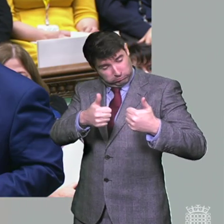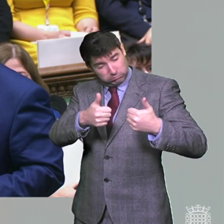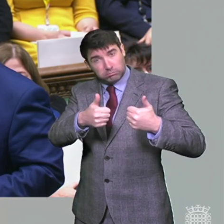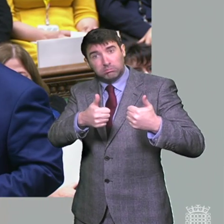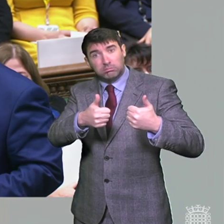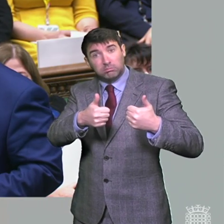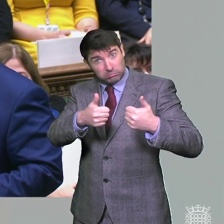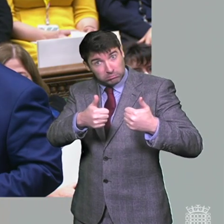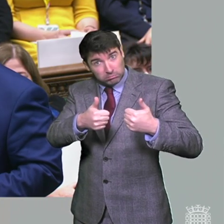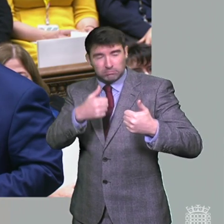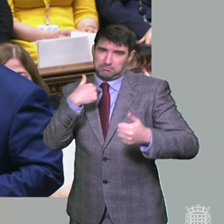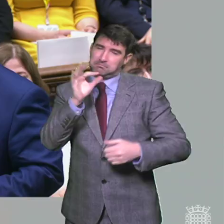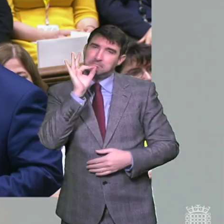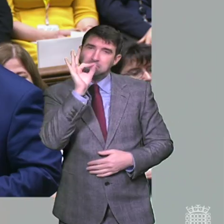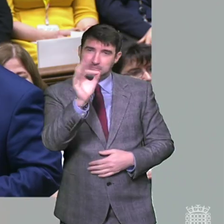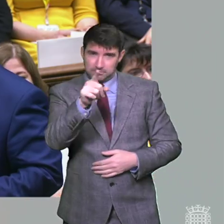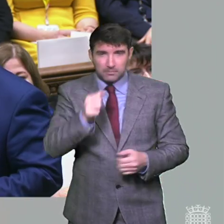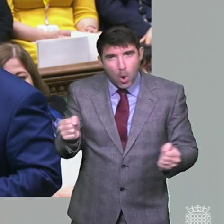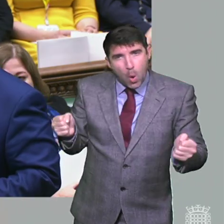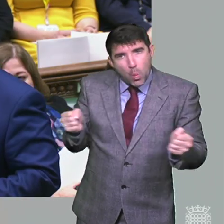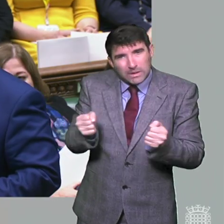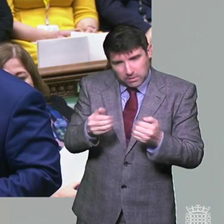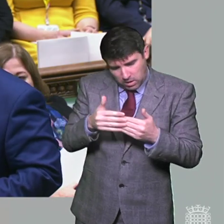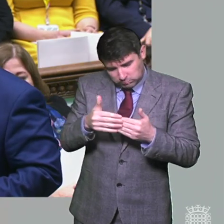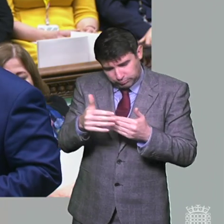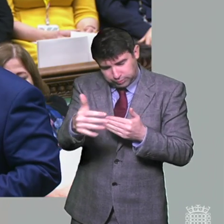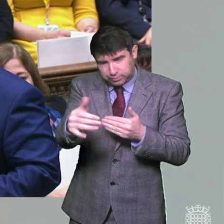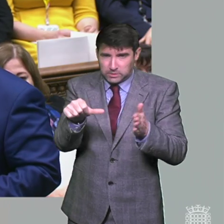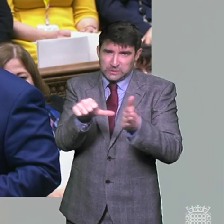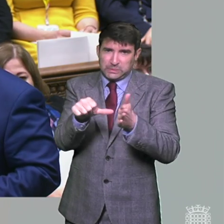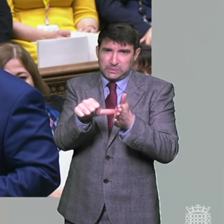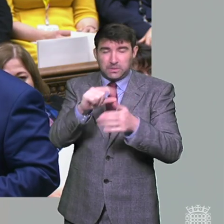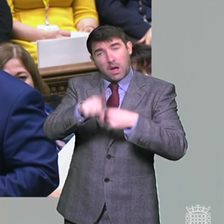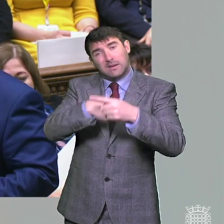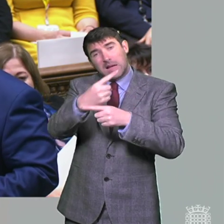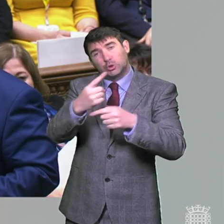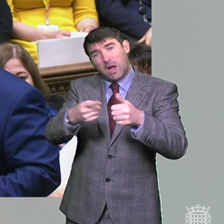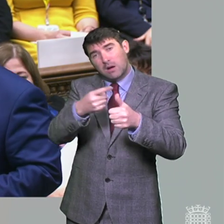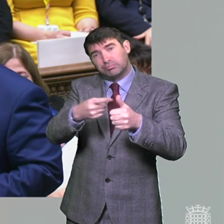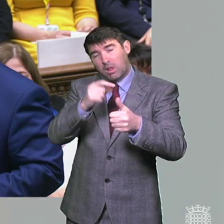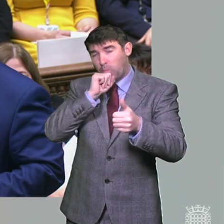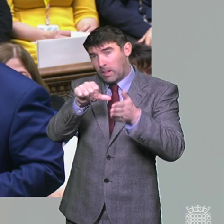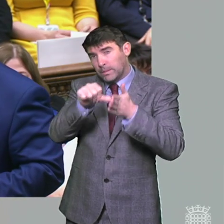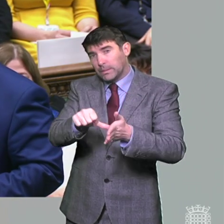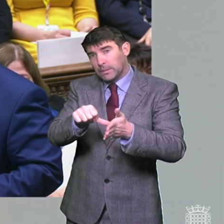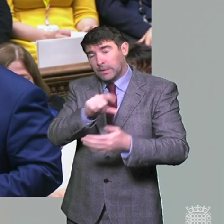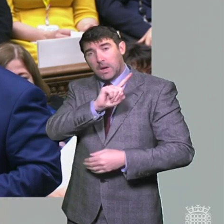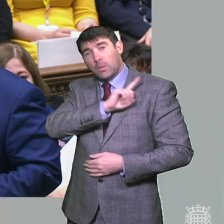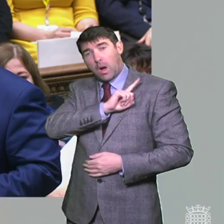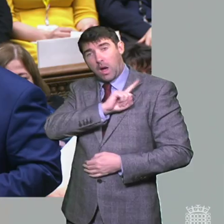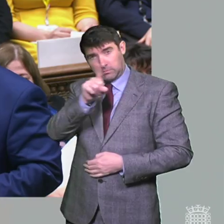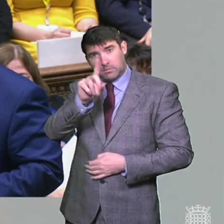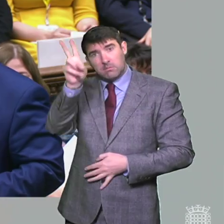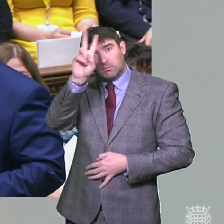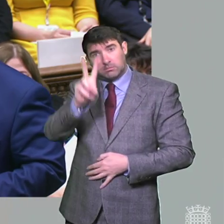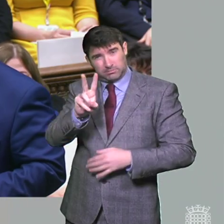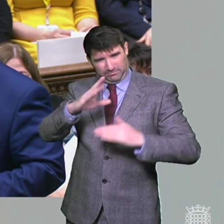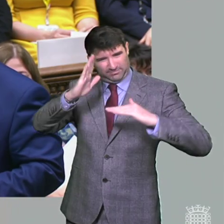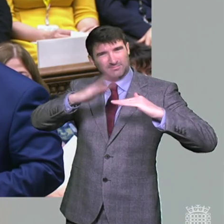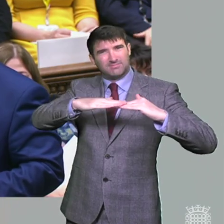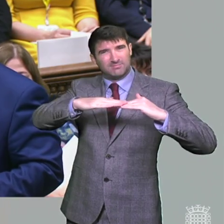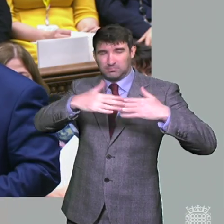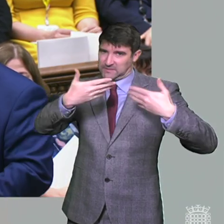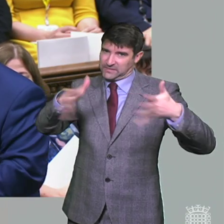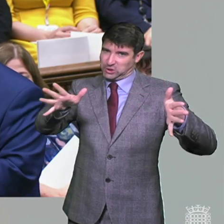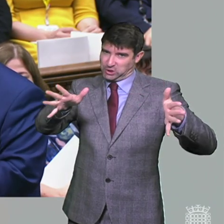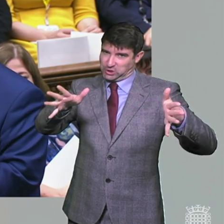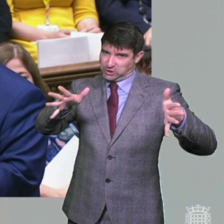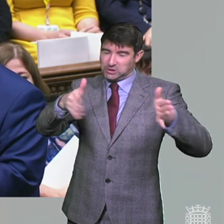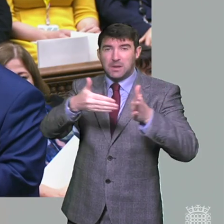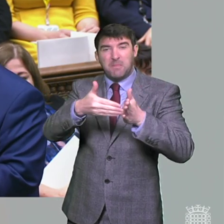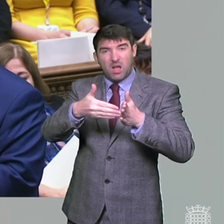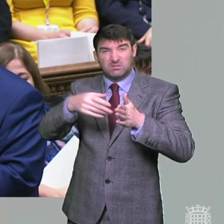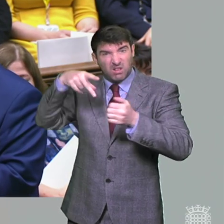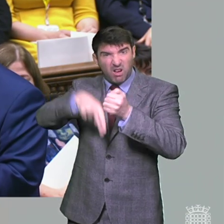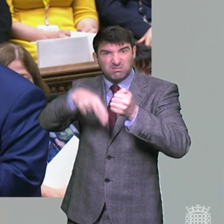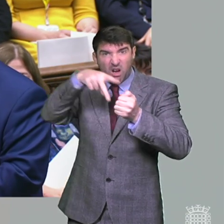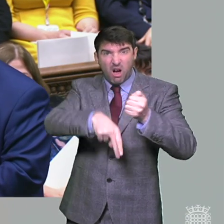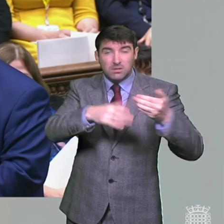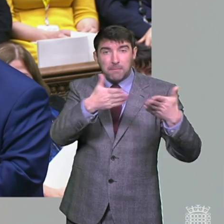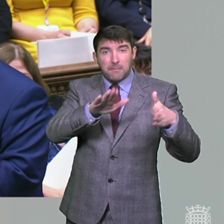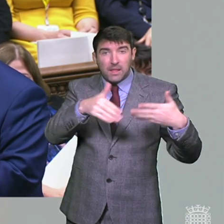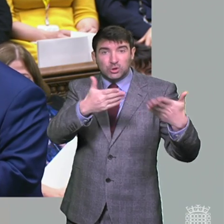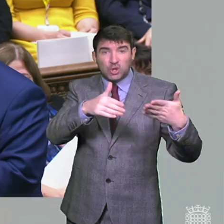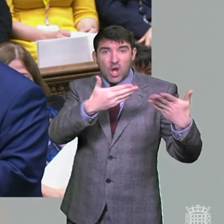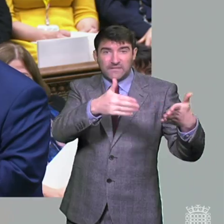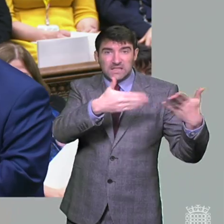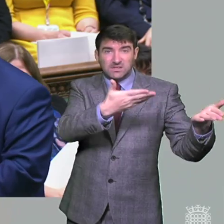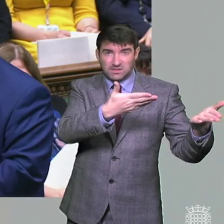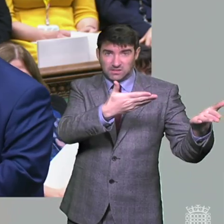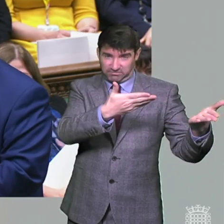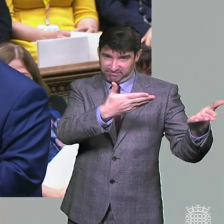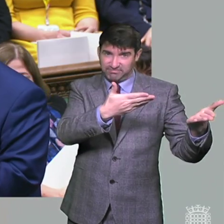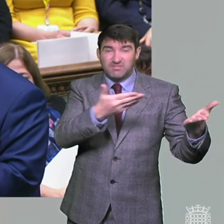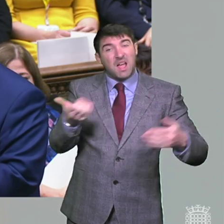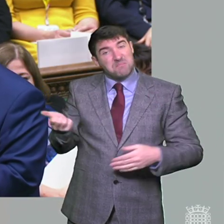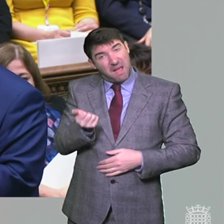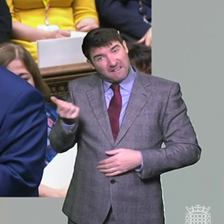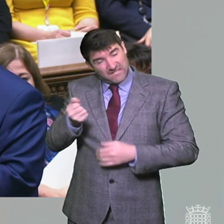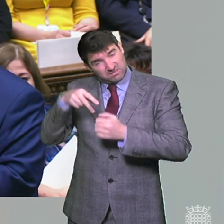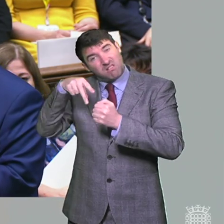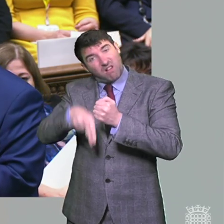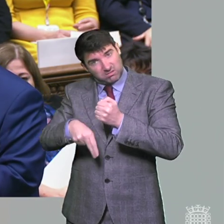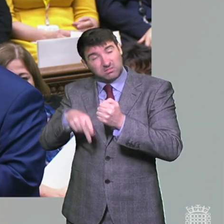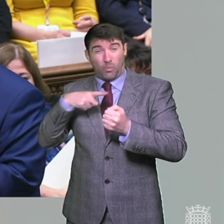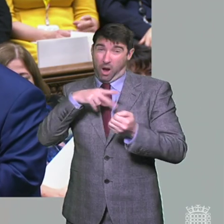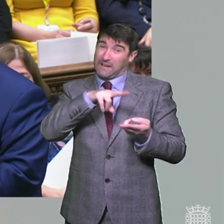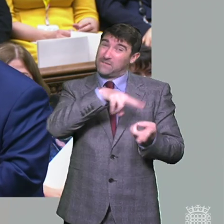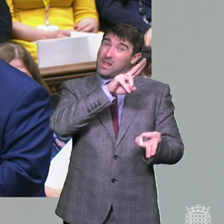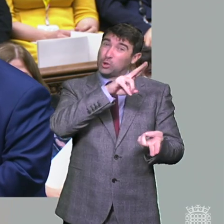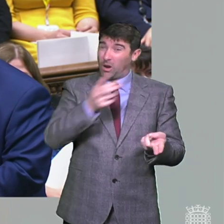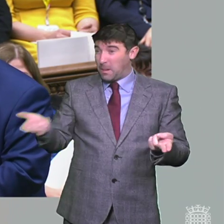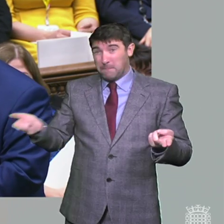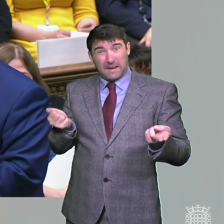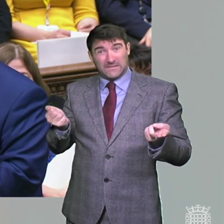A winter of uncertainty is coming, and next April will see a cliff-edge moment, with millions facing a double whammy when the energy price guarantee is cut off while households are hit by austerity 2.0 and real-terms cuts to the social security benefits that many rely on to survive.